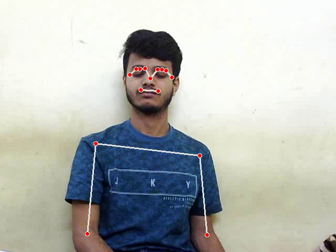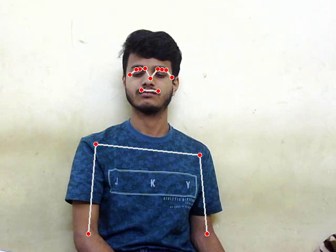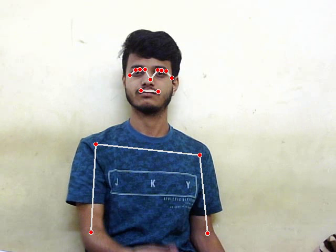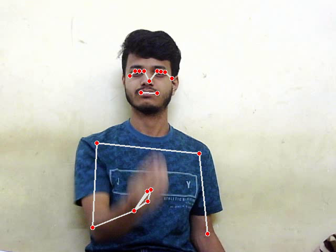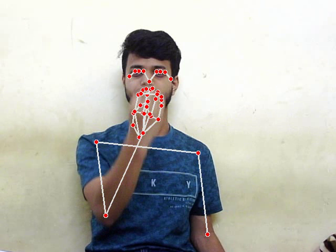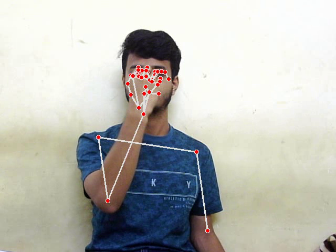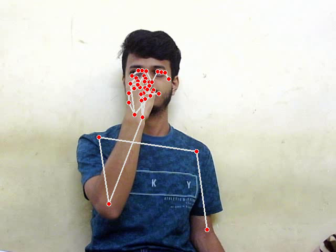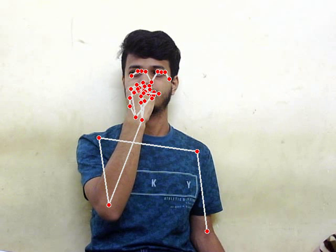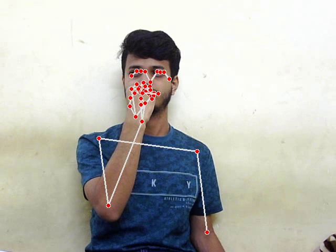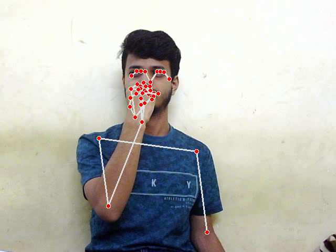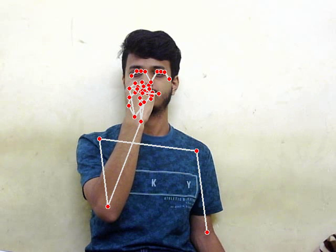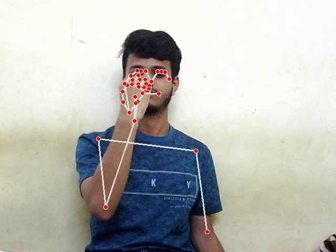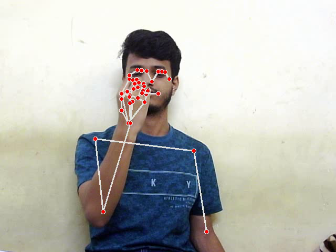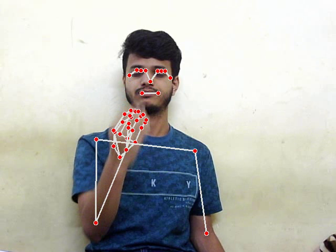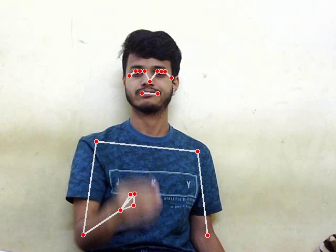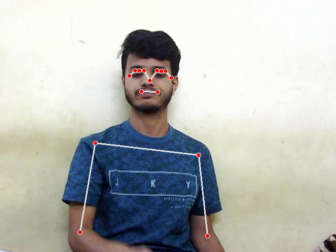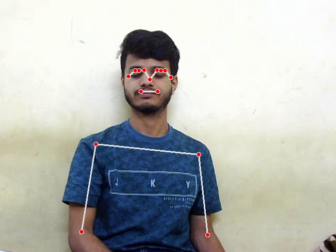eat